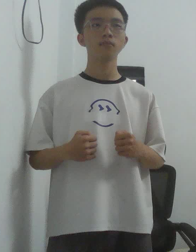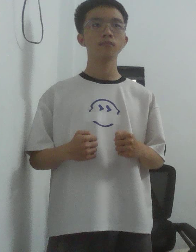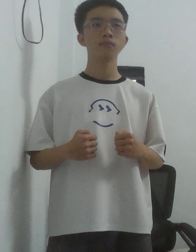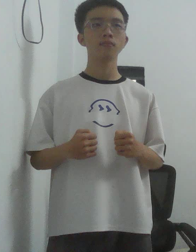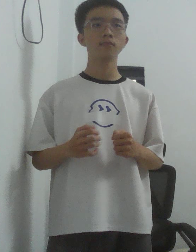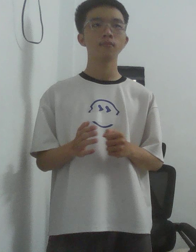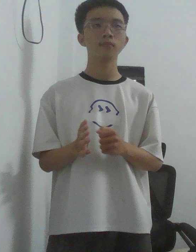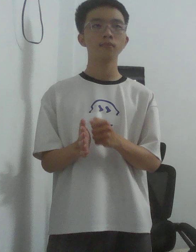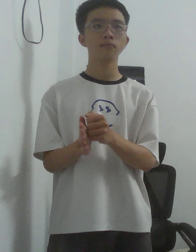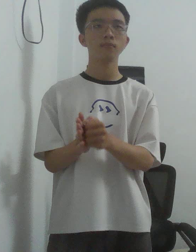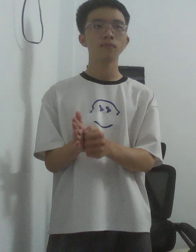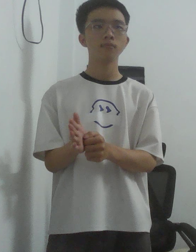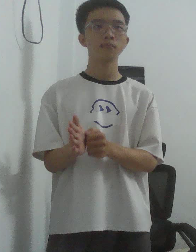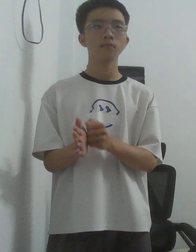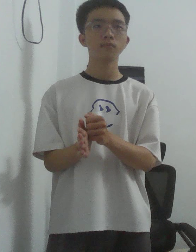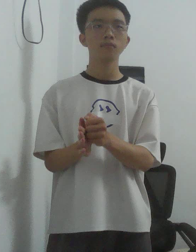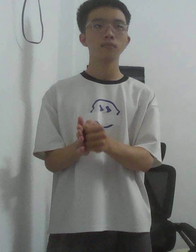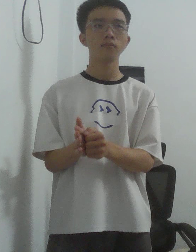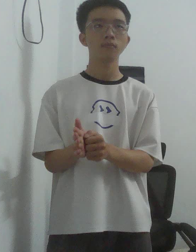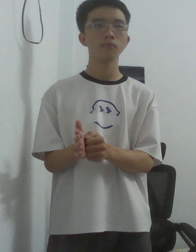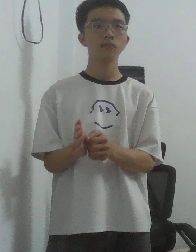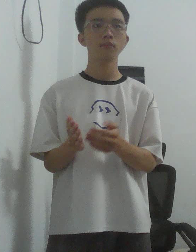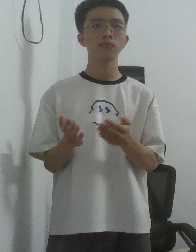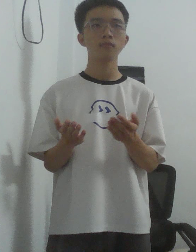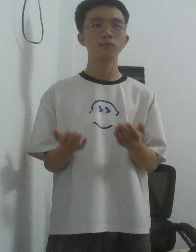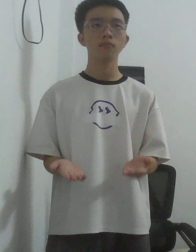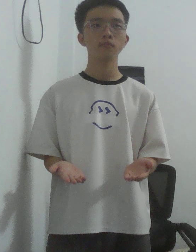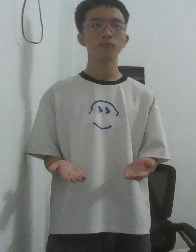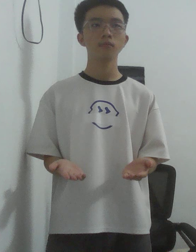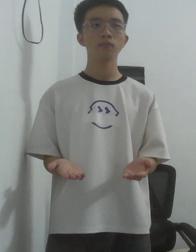thang nay